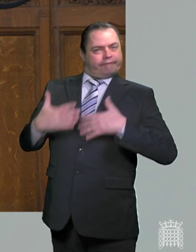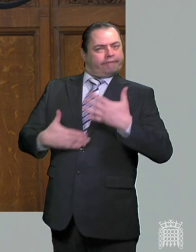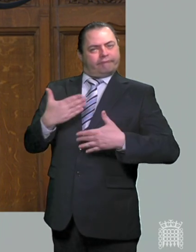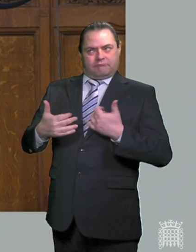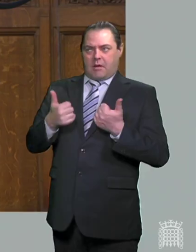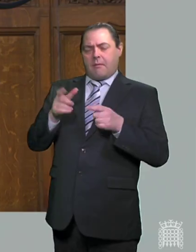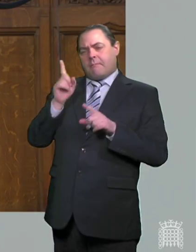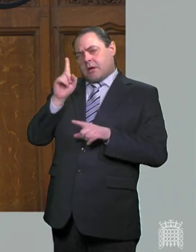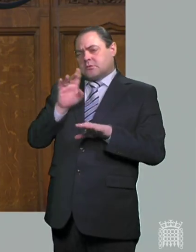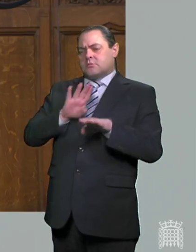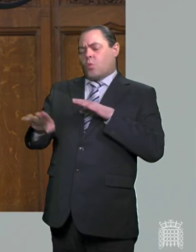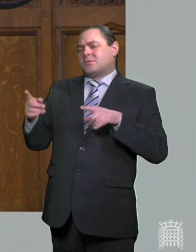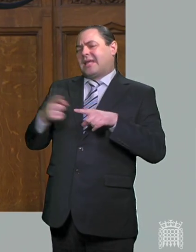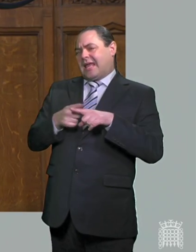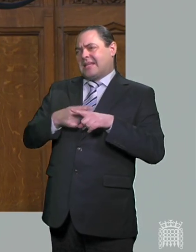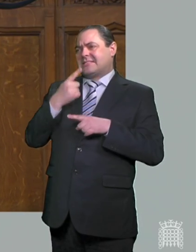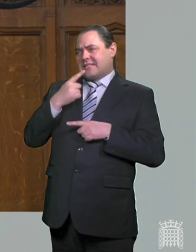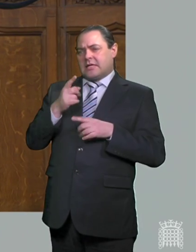Sport England reported in December: